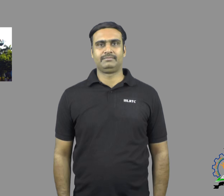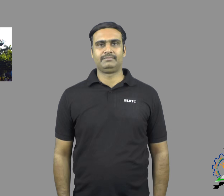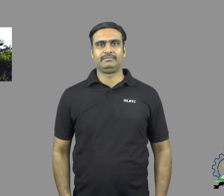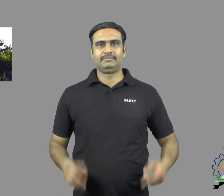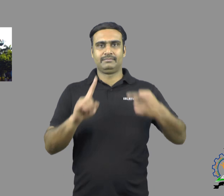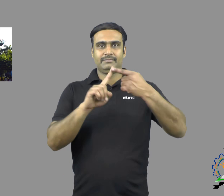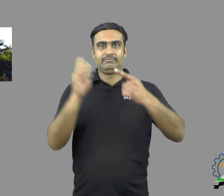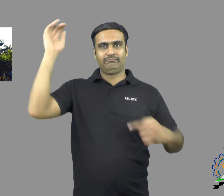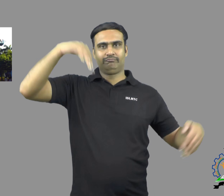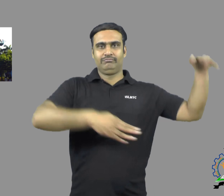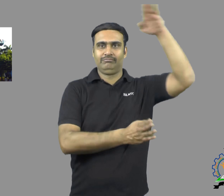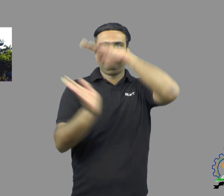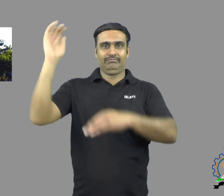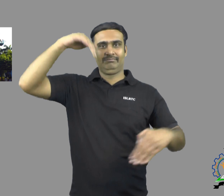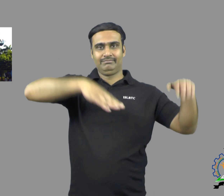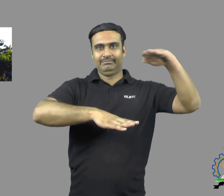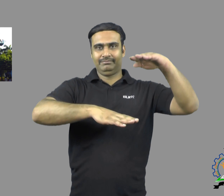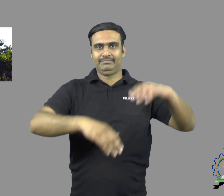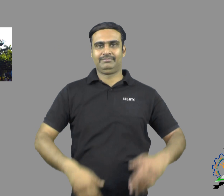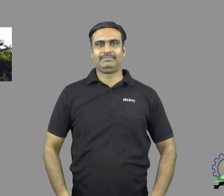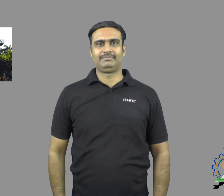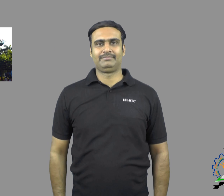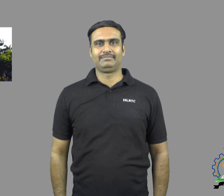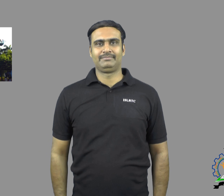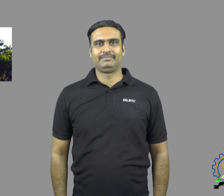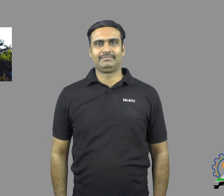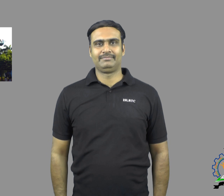Essel World